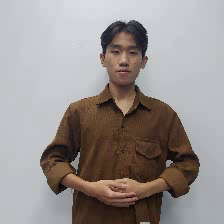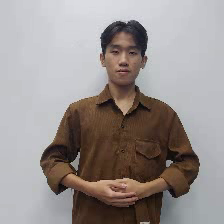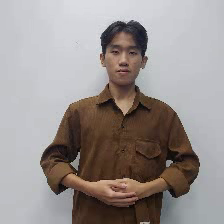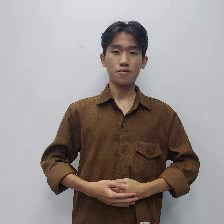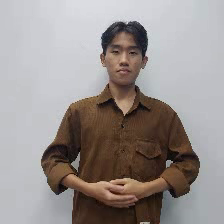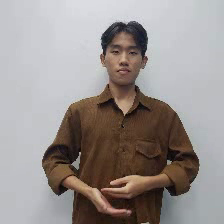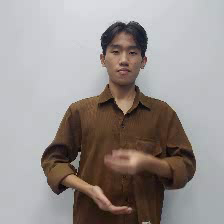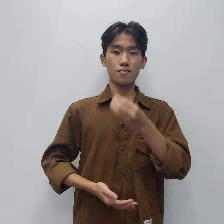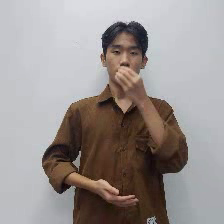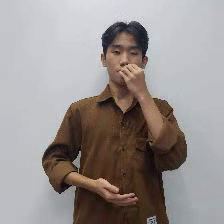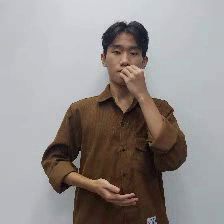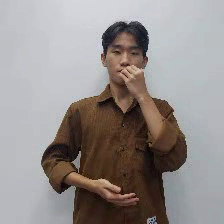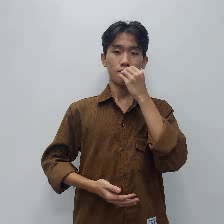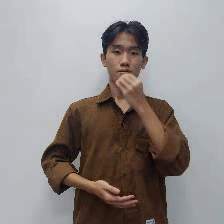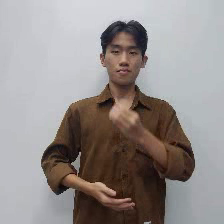Ăn